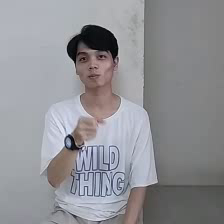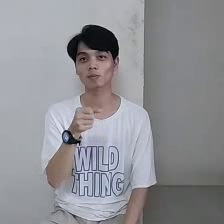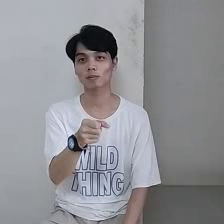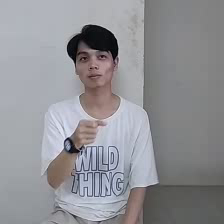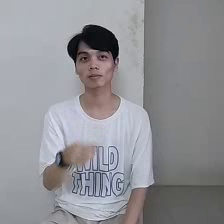Phỏng vấn